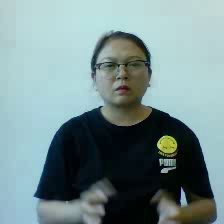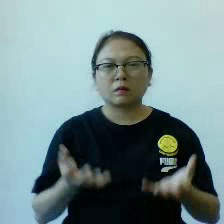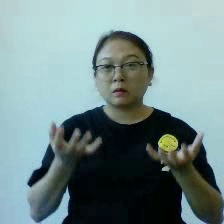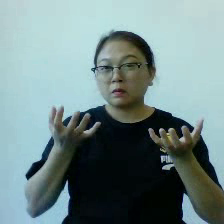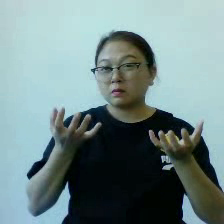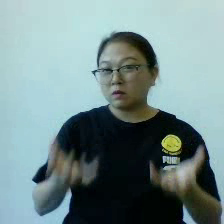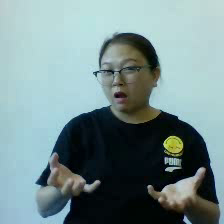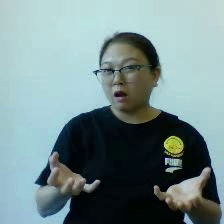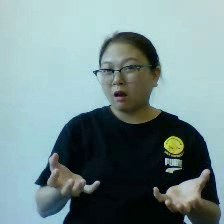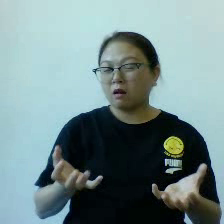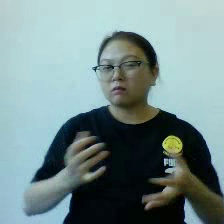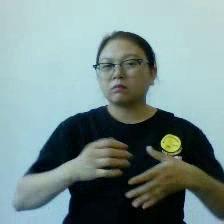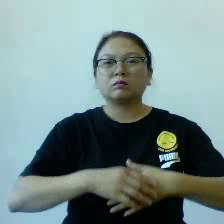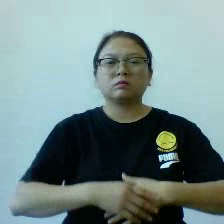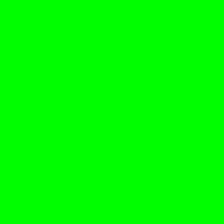Nặng